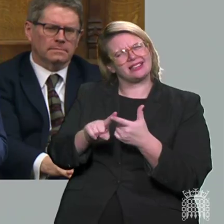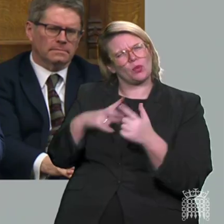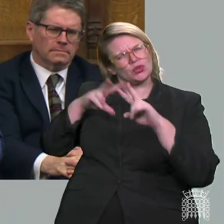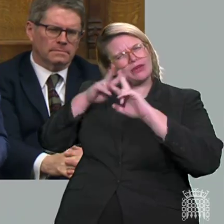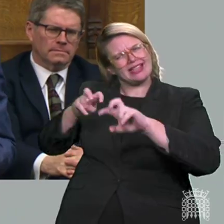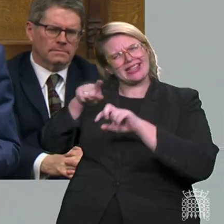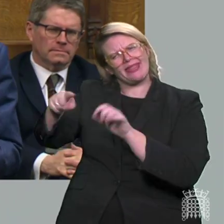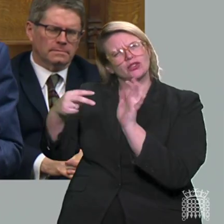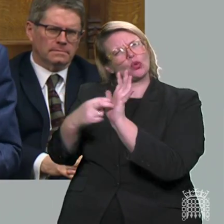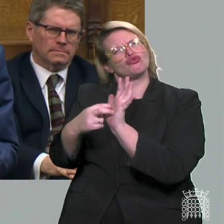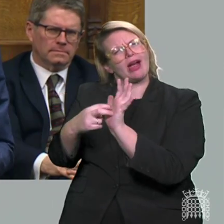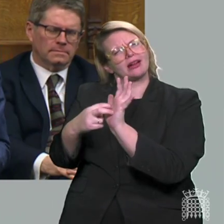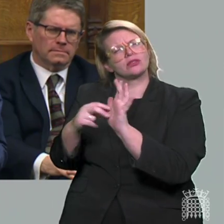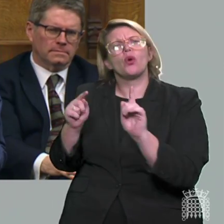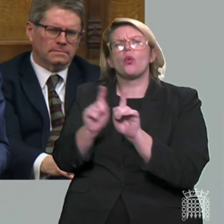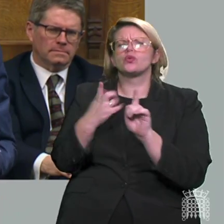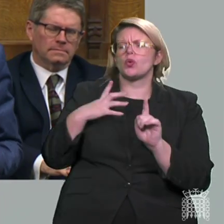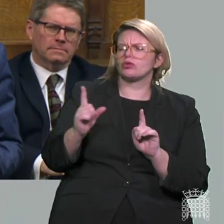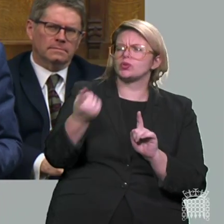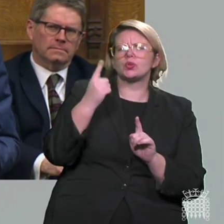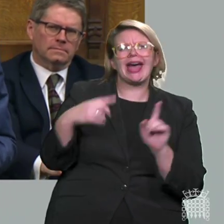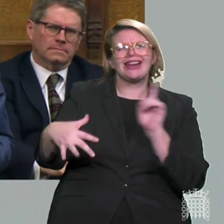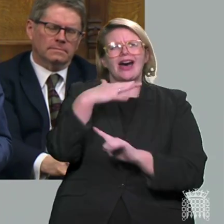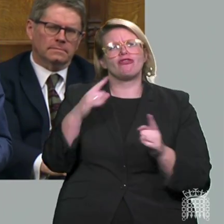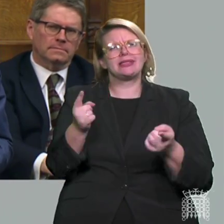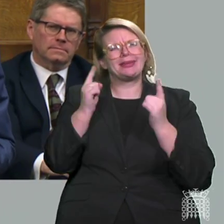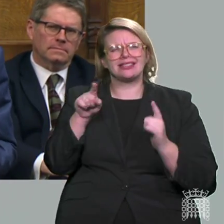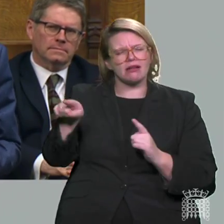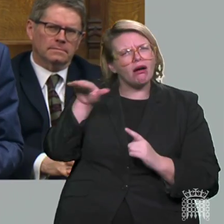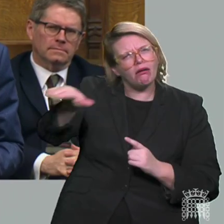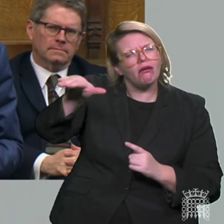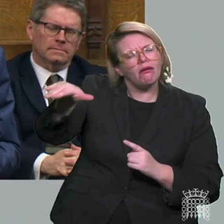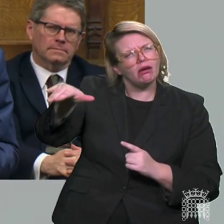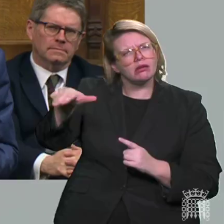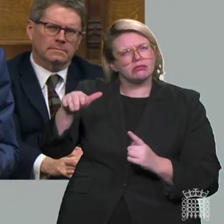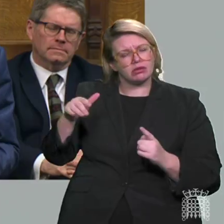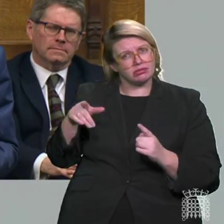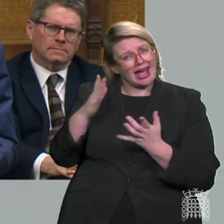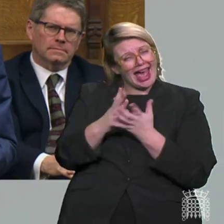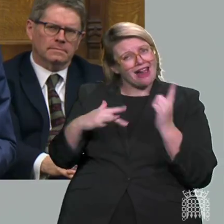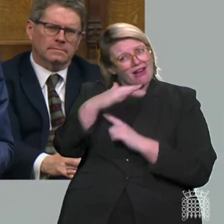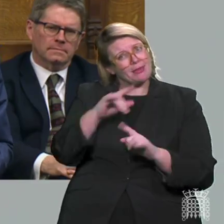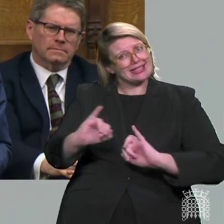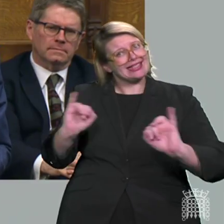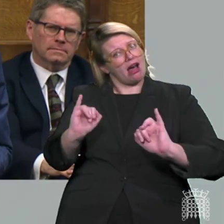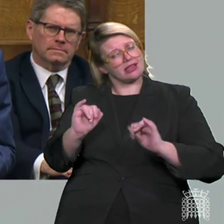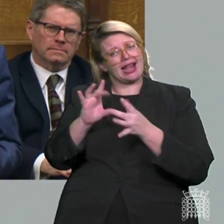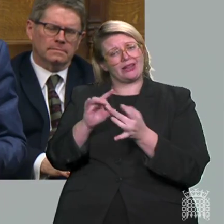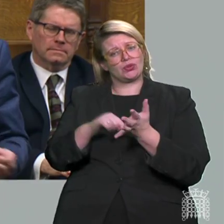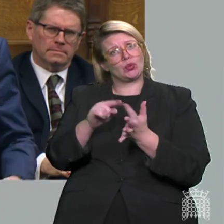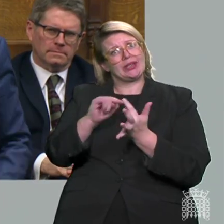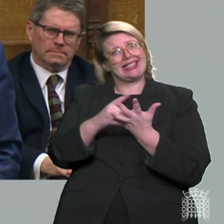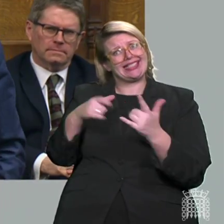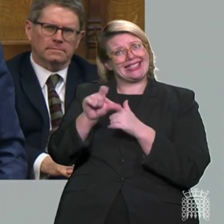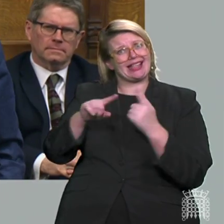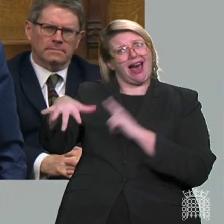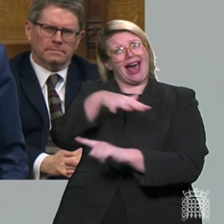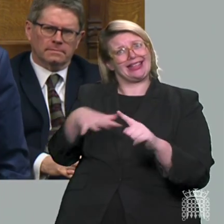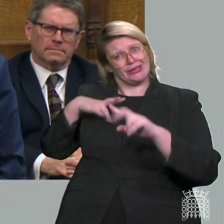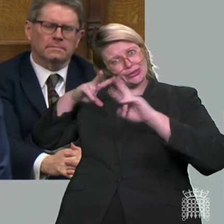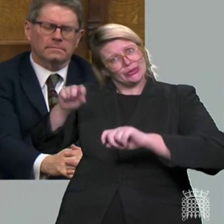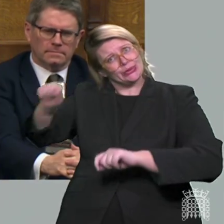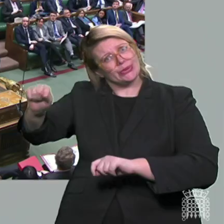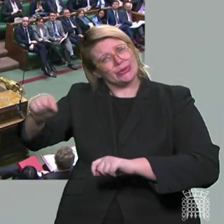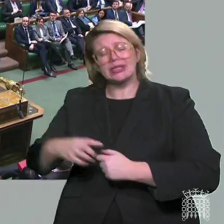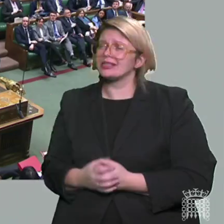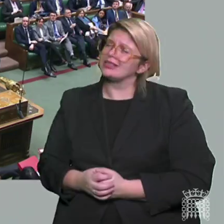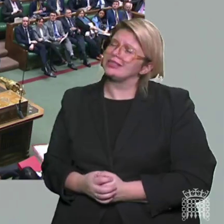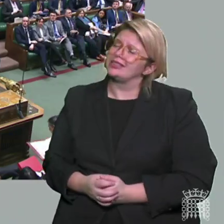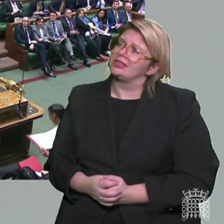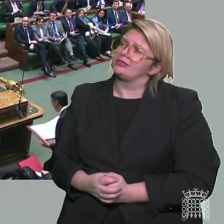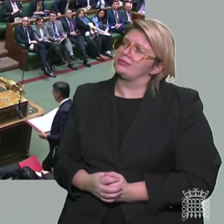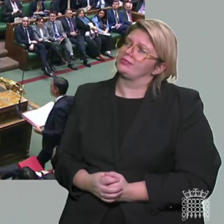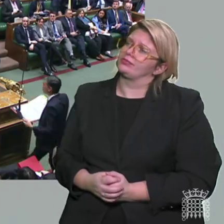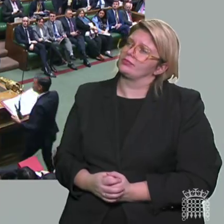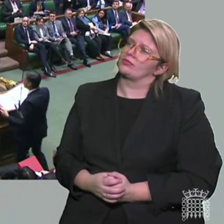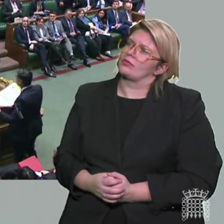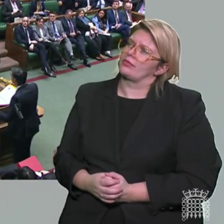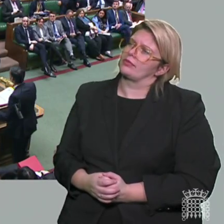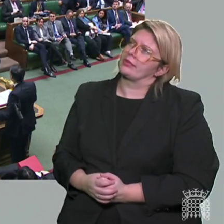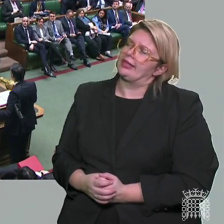While he is at it, will he tell his Environment Secretary to get serious about the environmental disaster in the Teesside estuary, which was linked to the site?